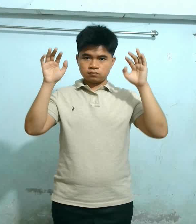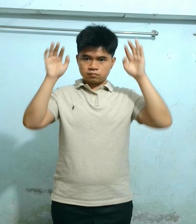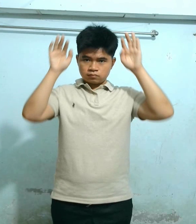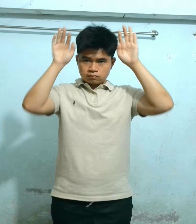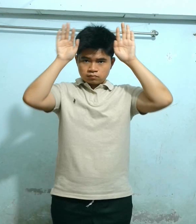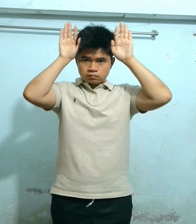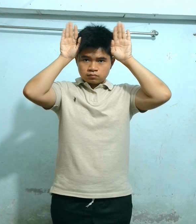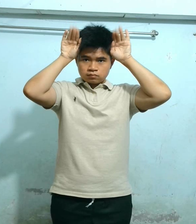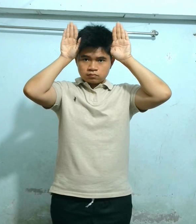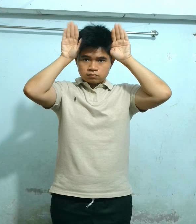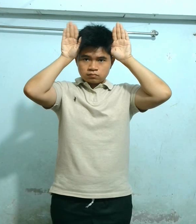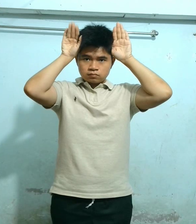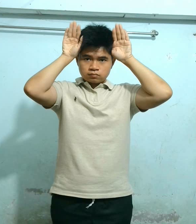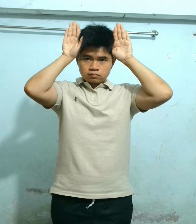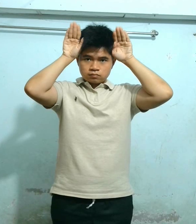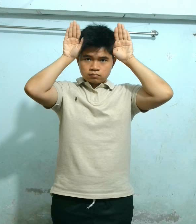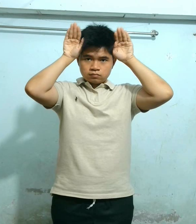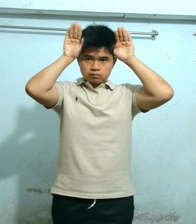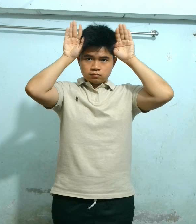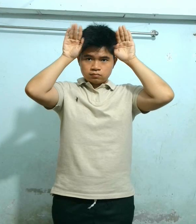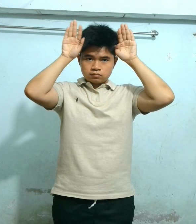cho